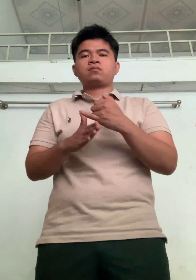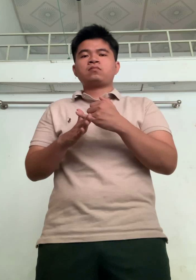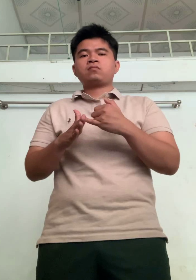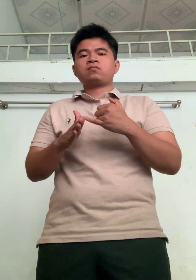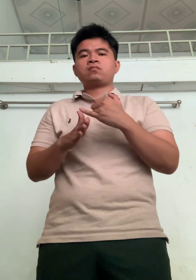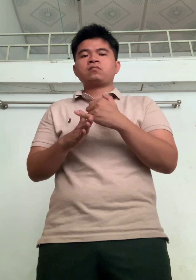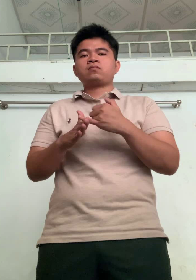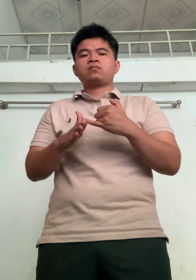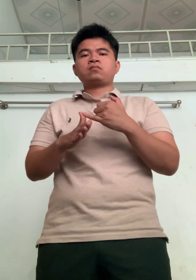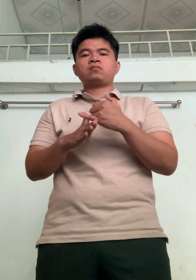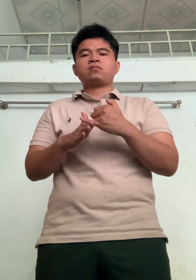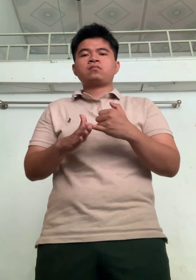cuoi thang